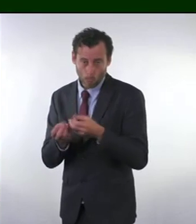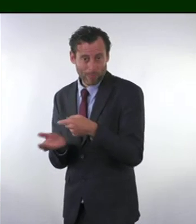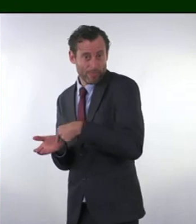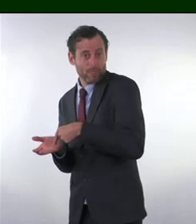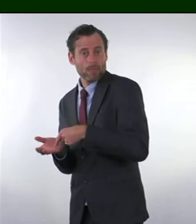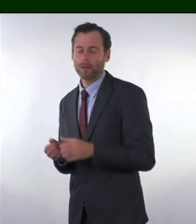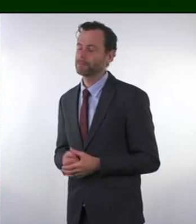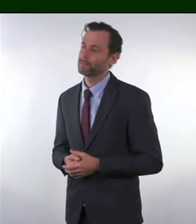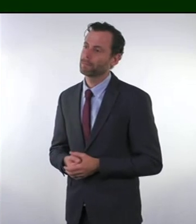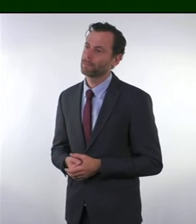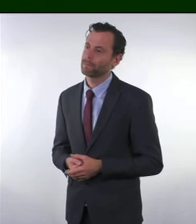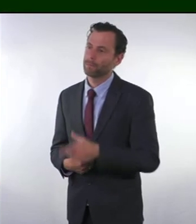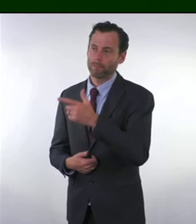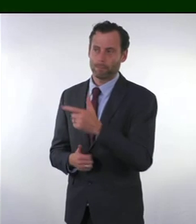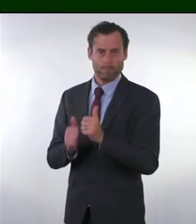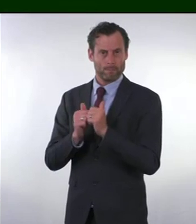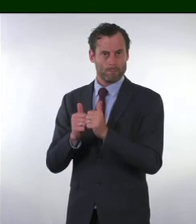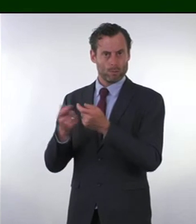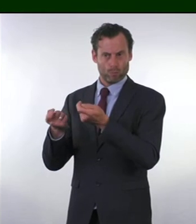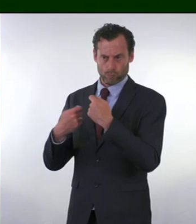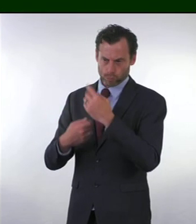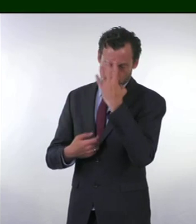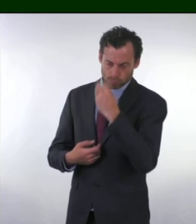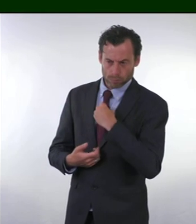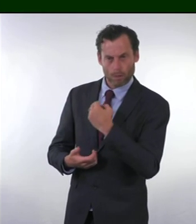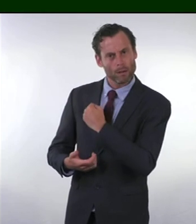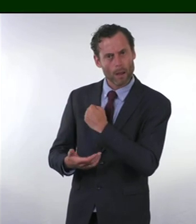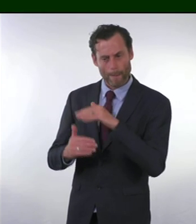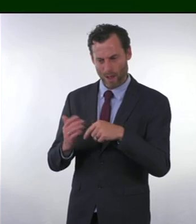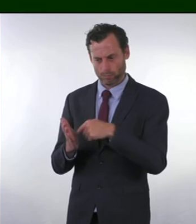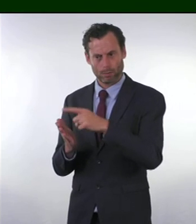I am grateful to my honourable Friend for bringing that attractive idea to my attention.